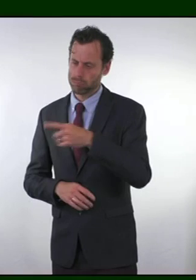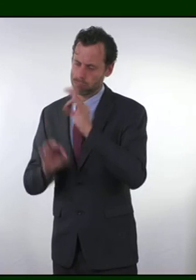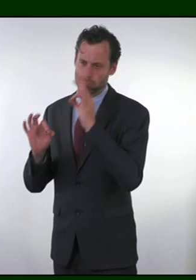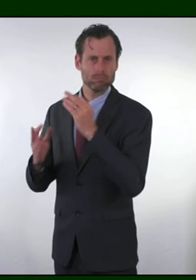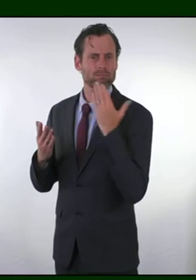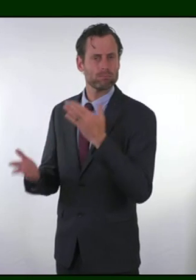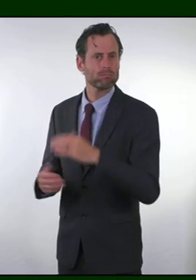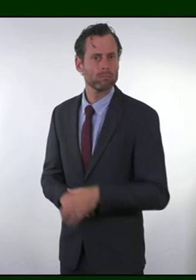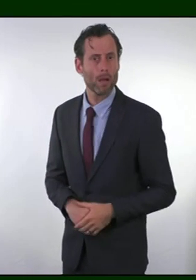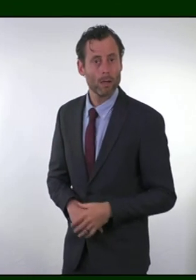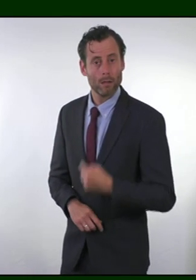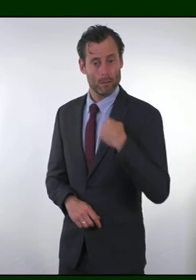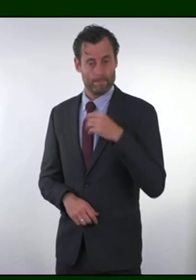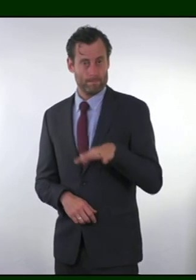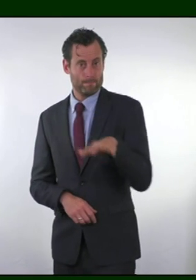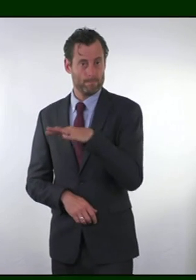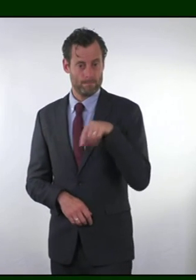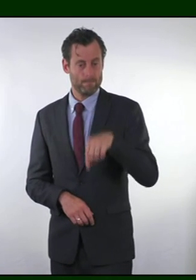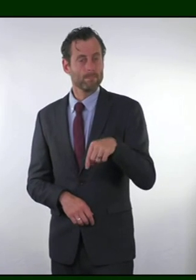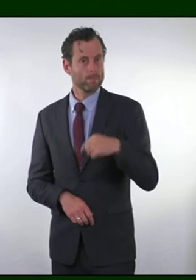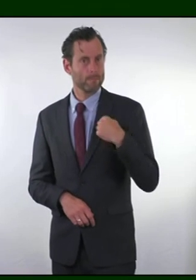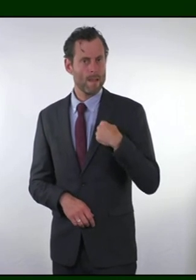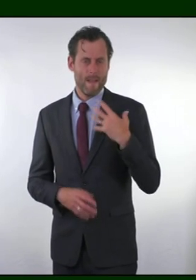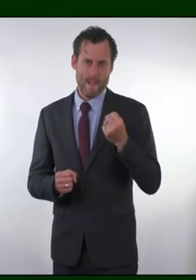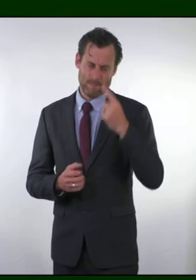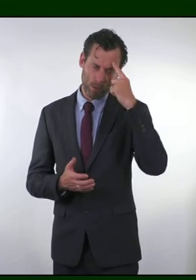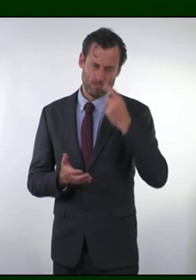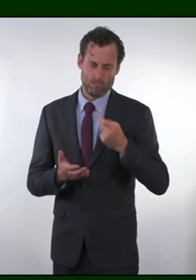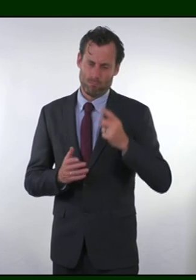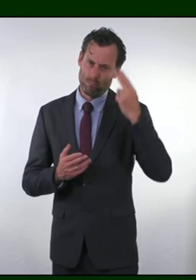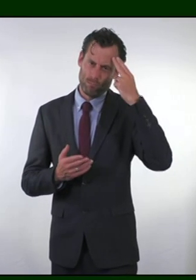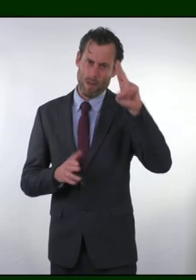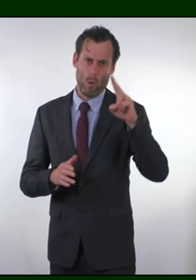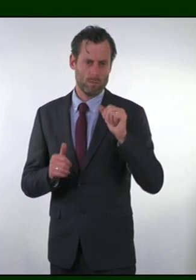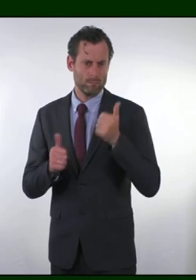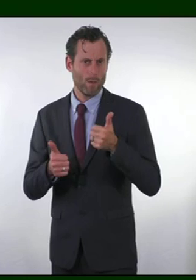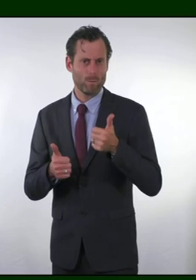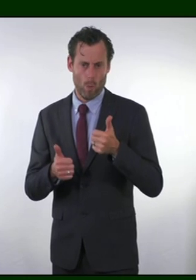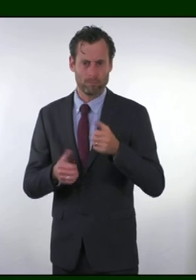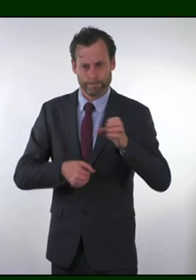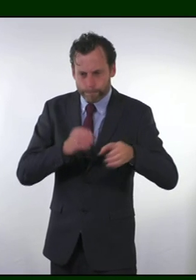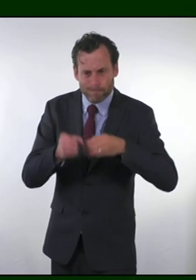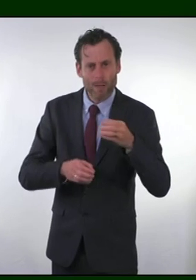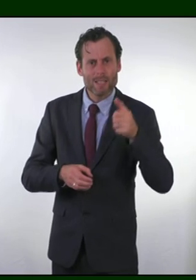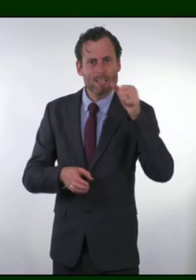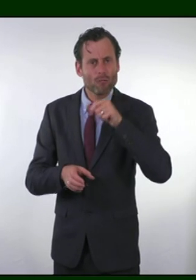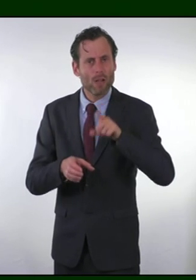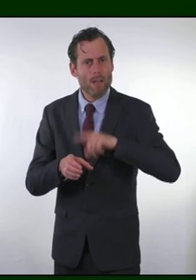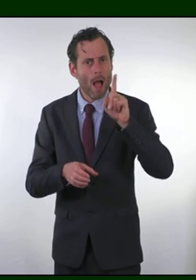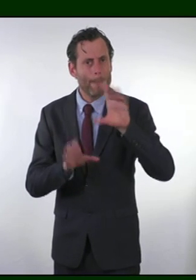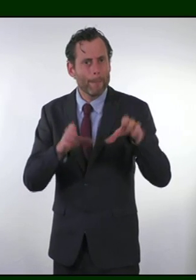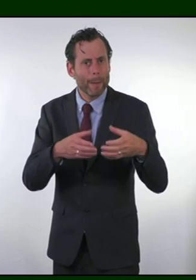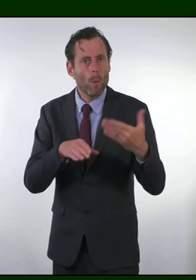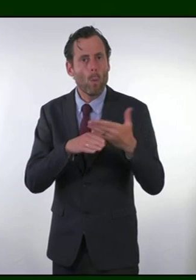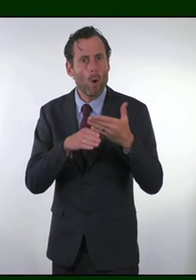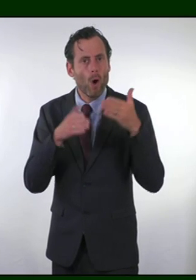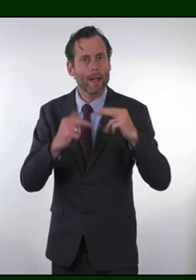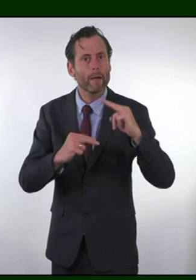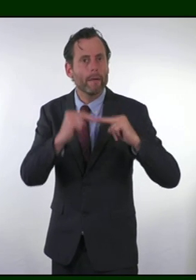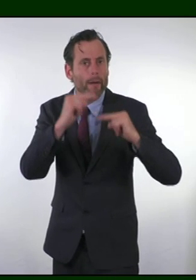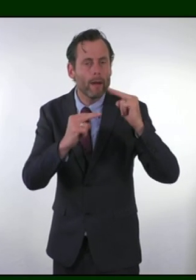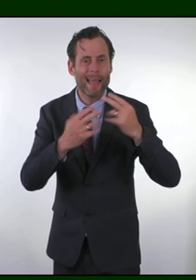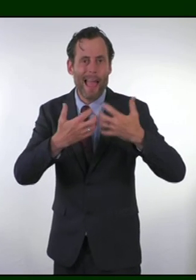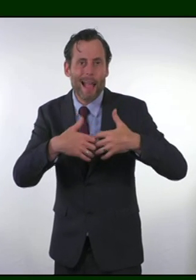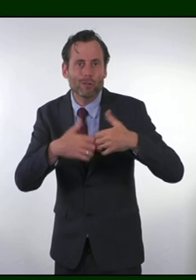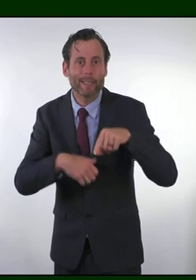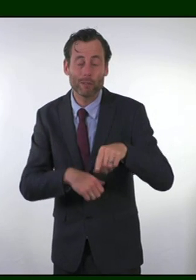Bury College in my constituency has a proven record of delivering sector-based work academies, with 600 young people currently in construction and engineering placements.